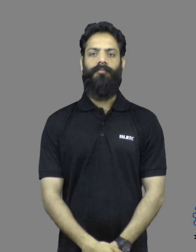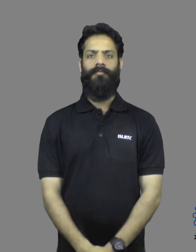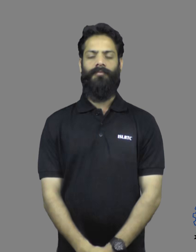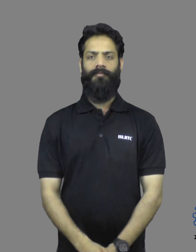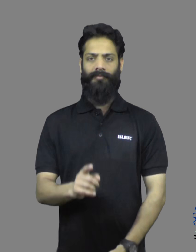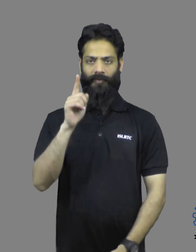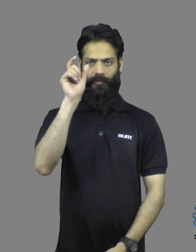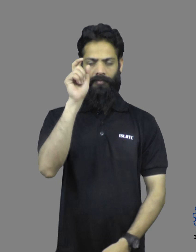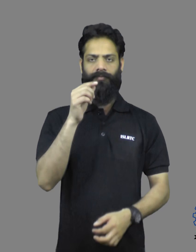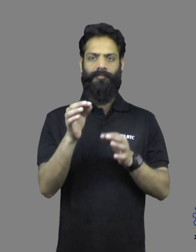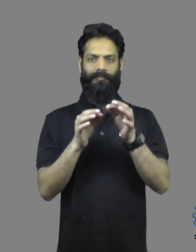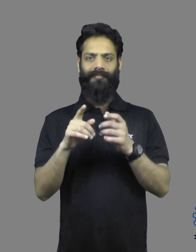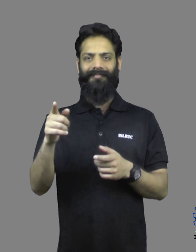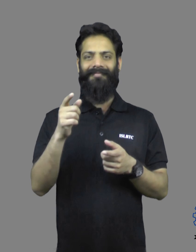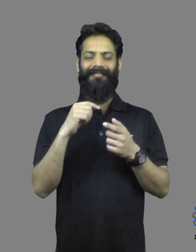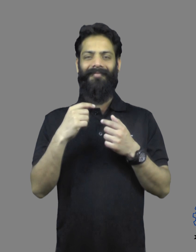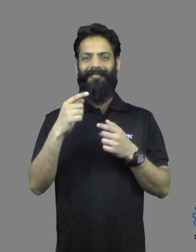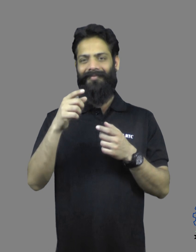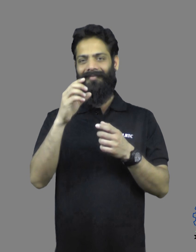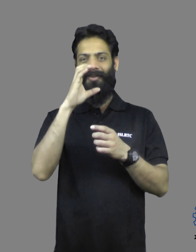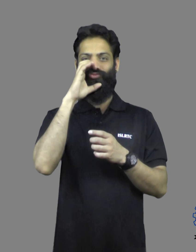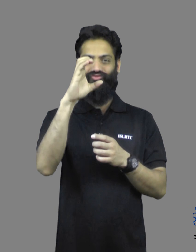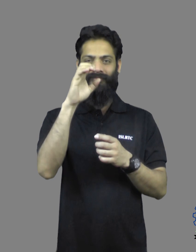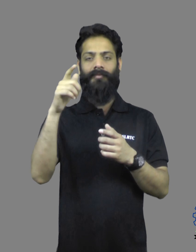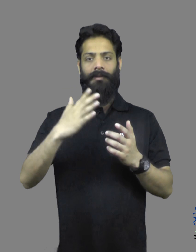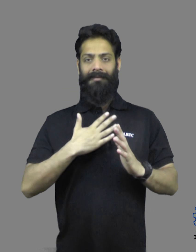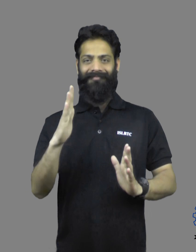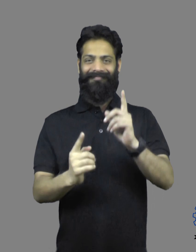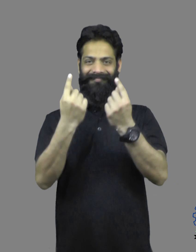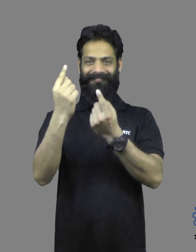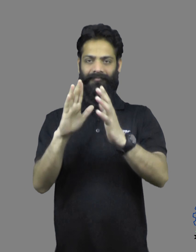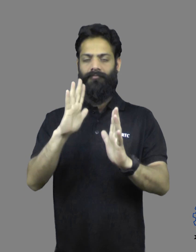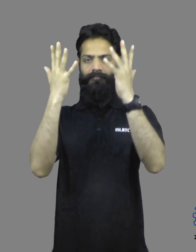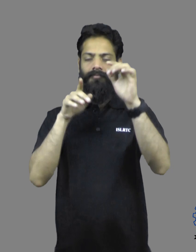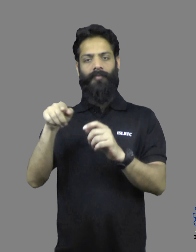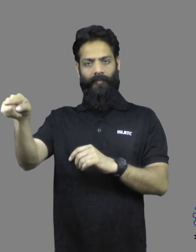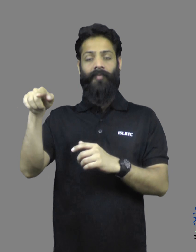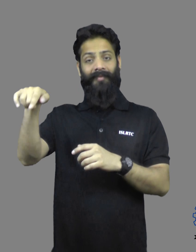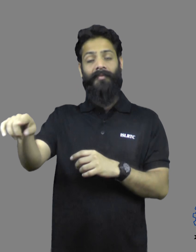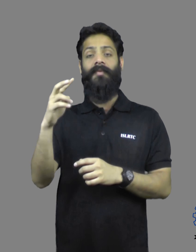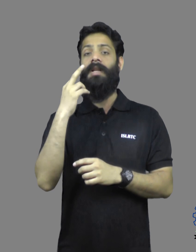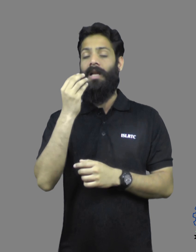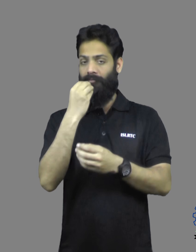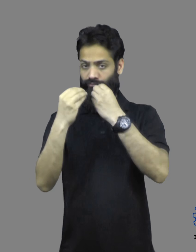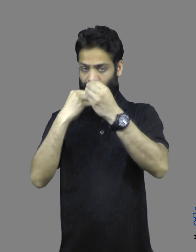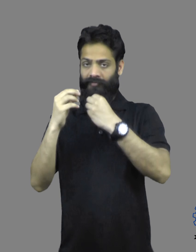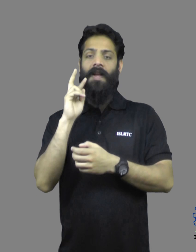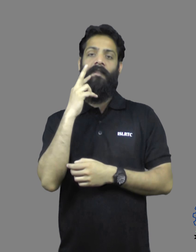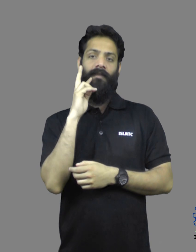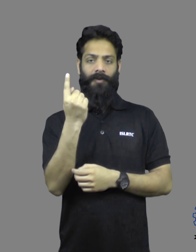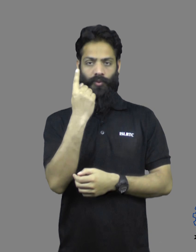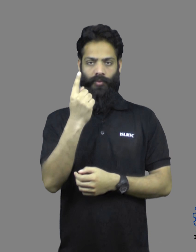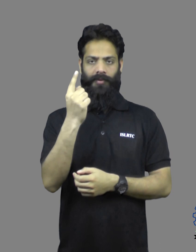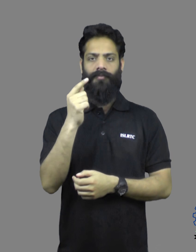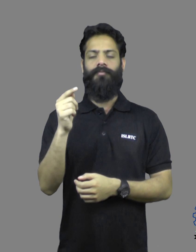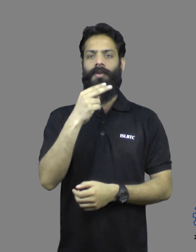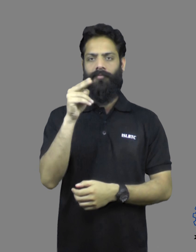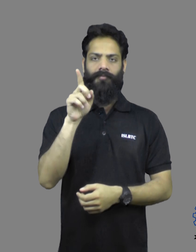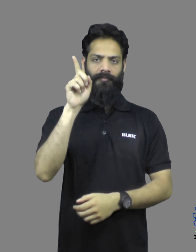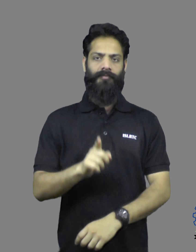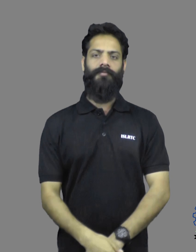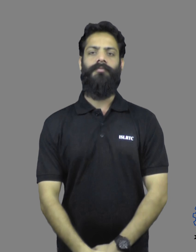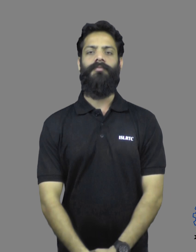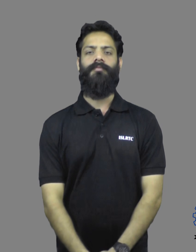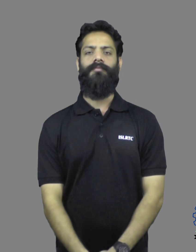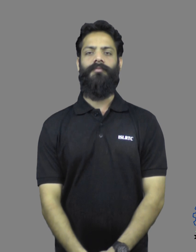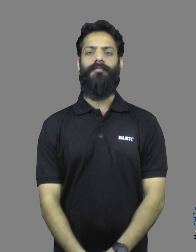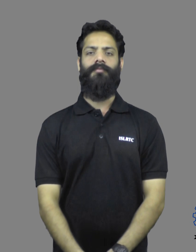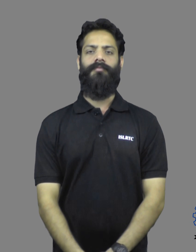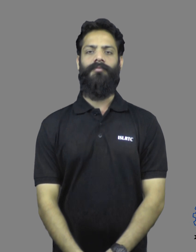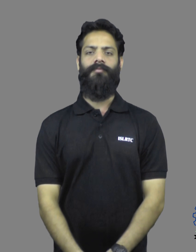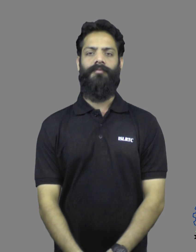Wild Swine